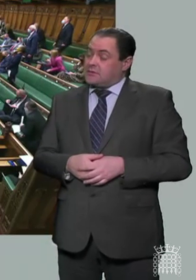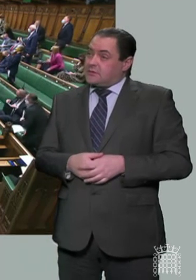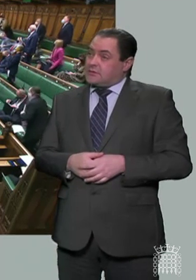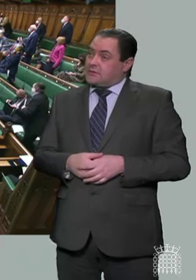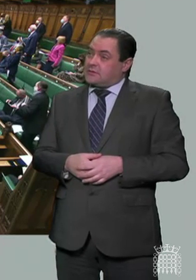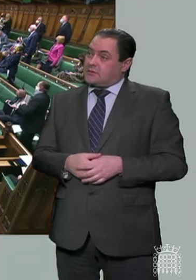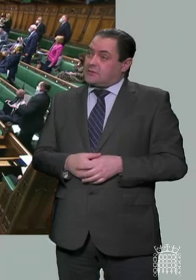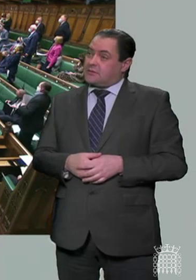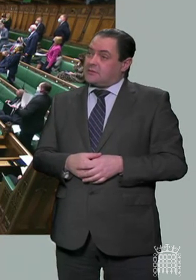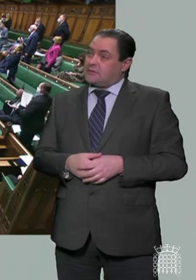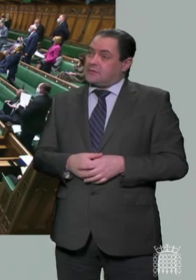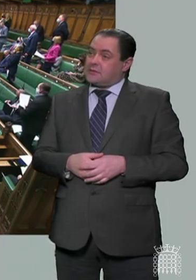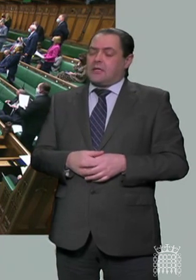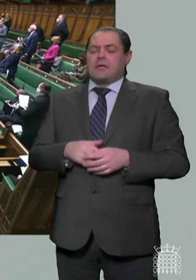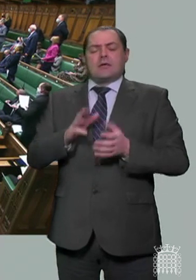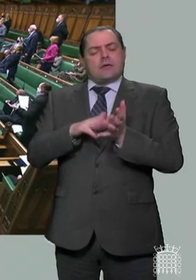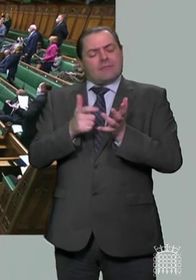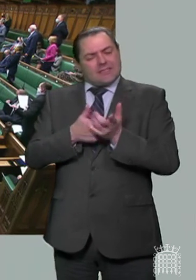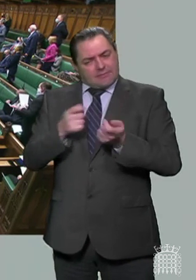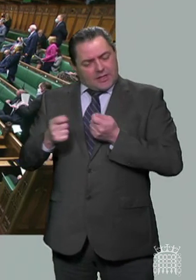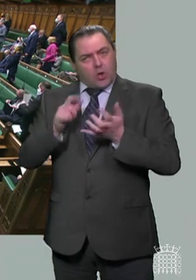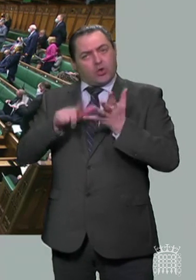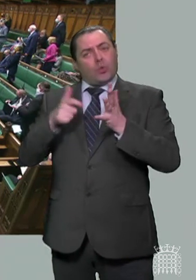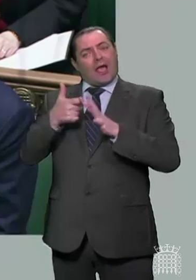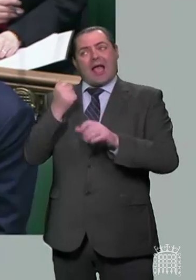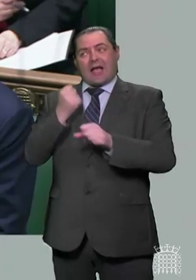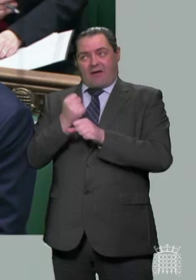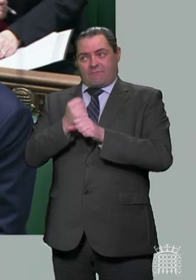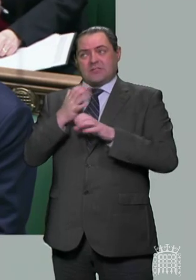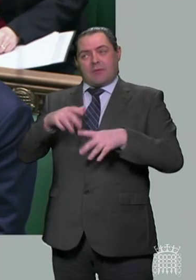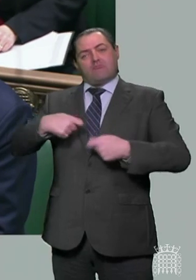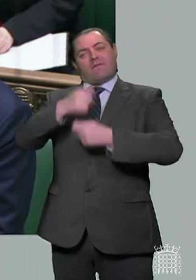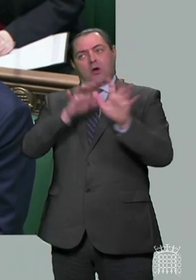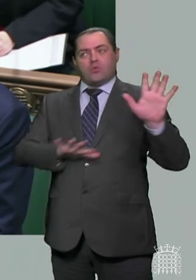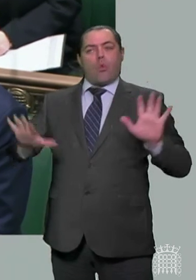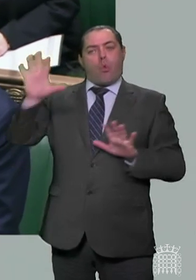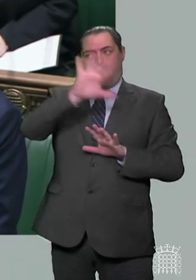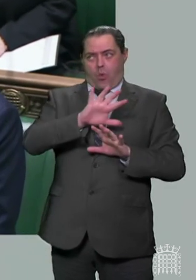Actually, the UK Government have supplied tests to the whole country.